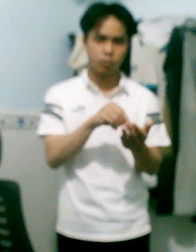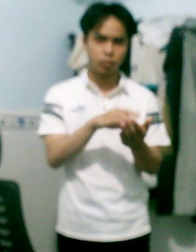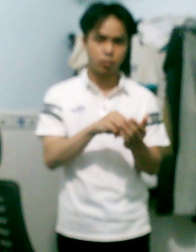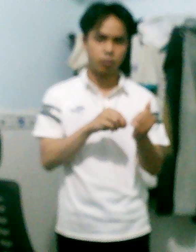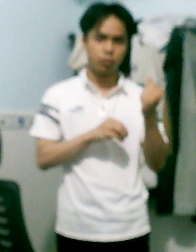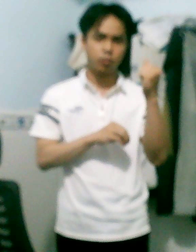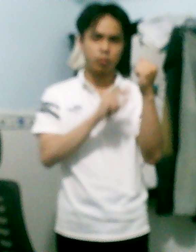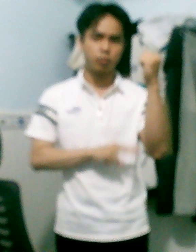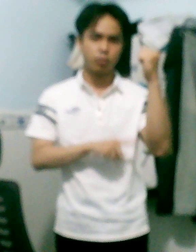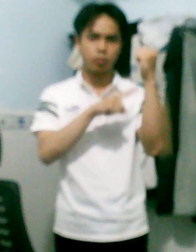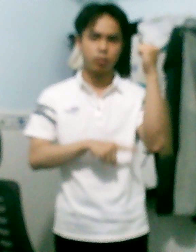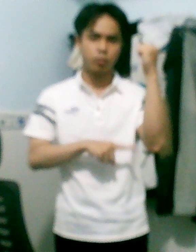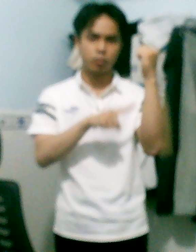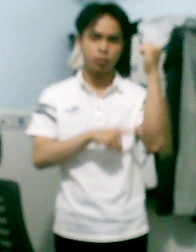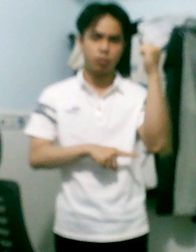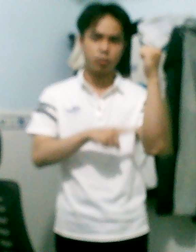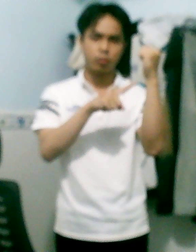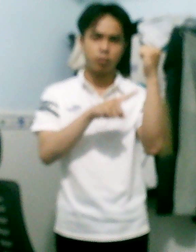tieng viet